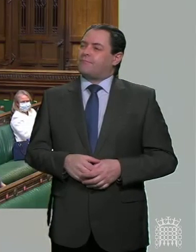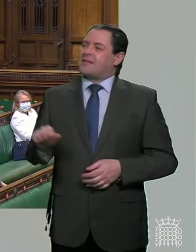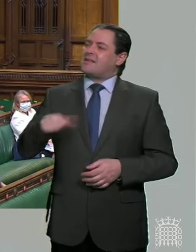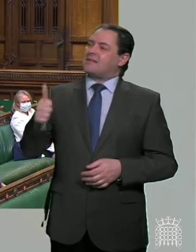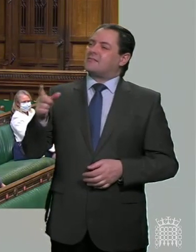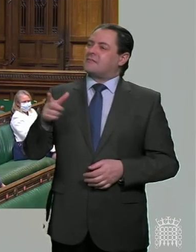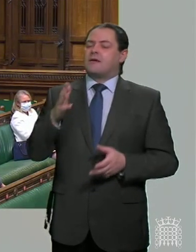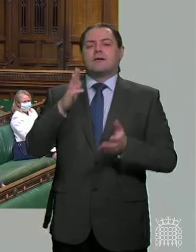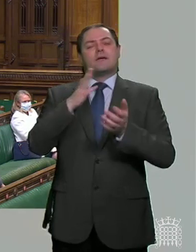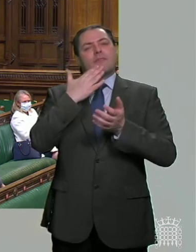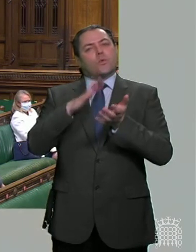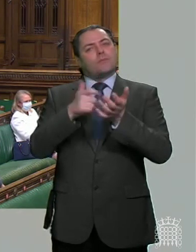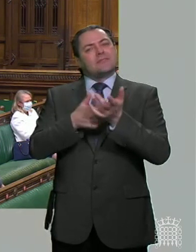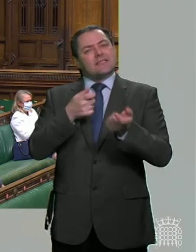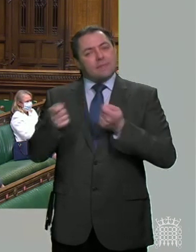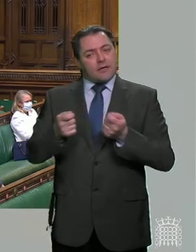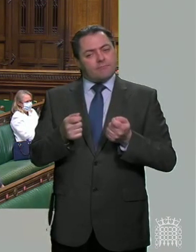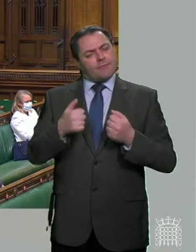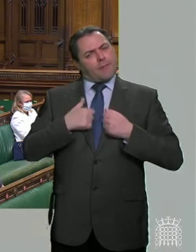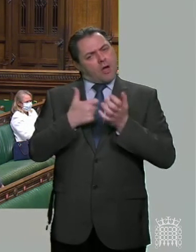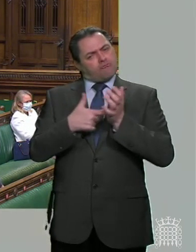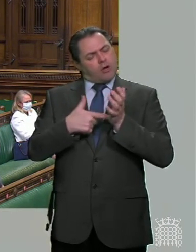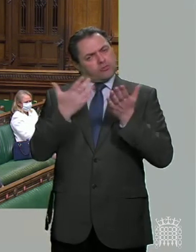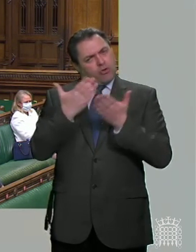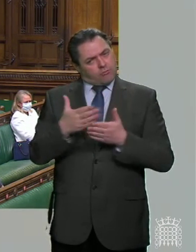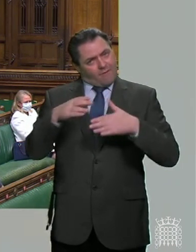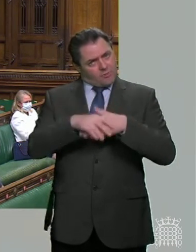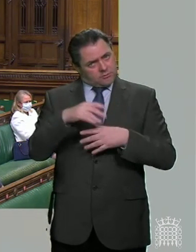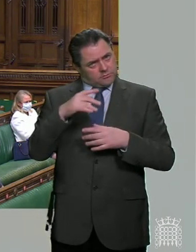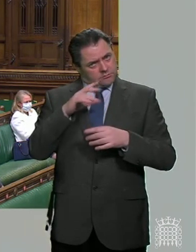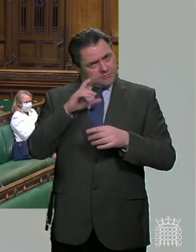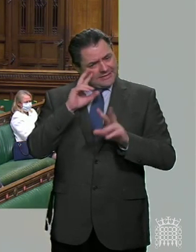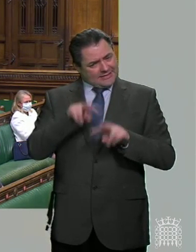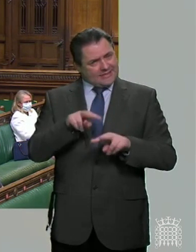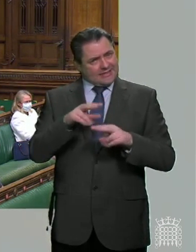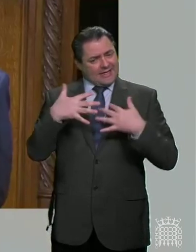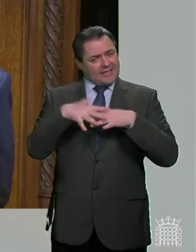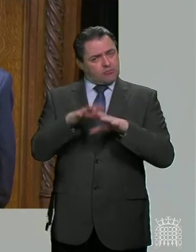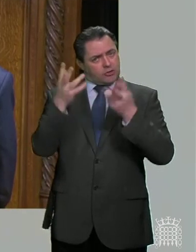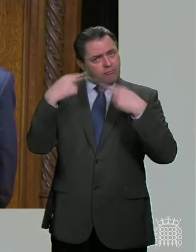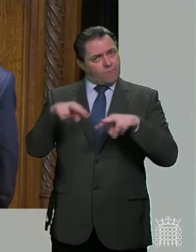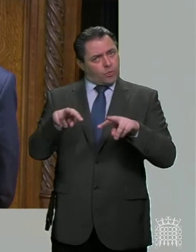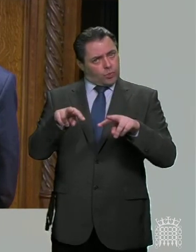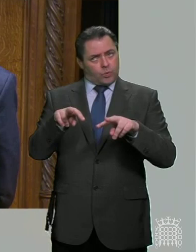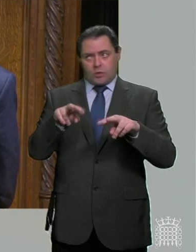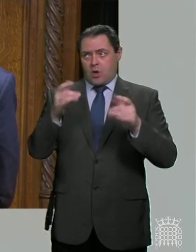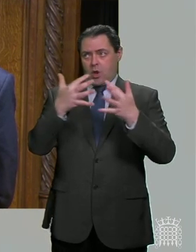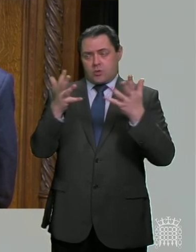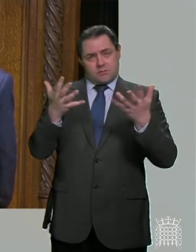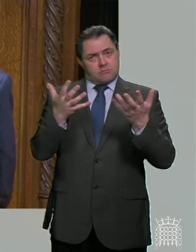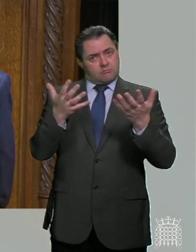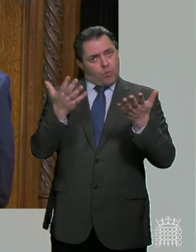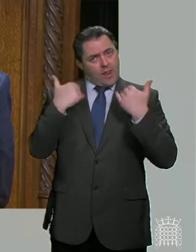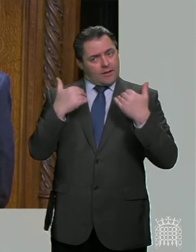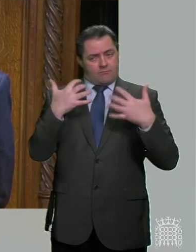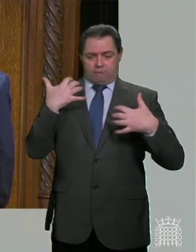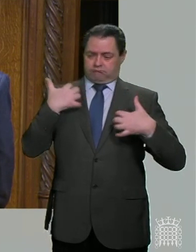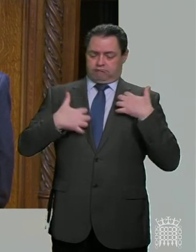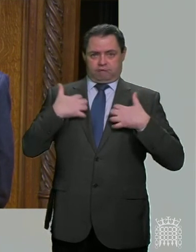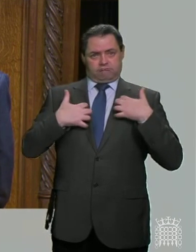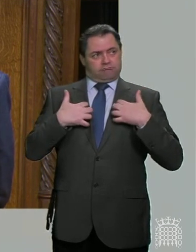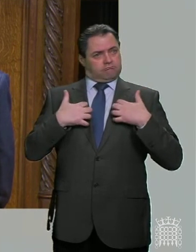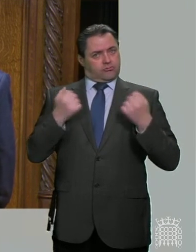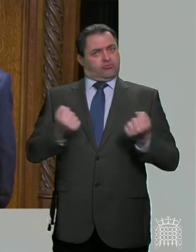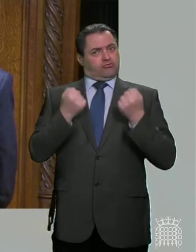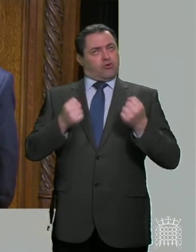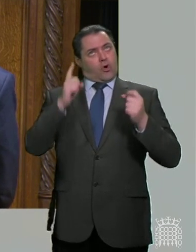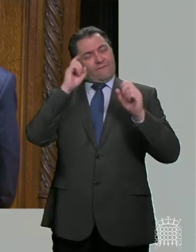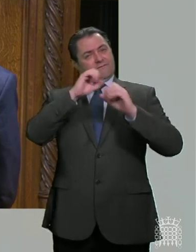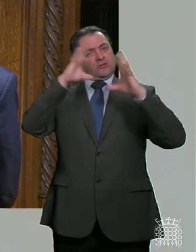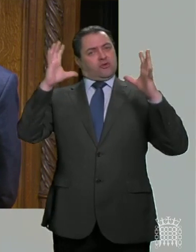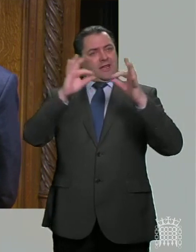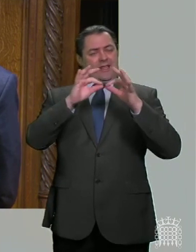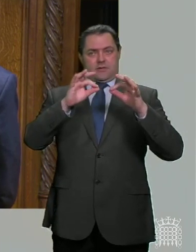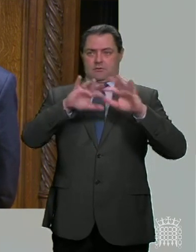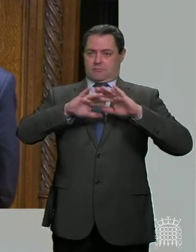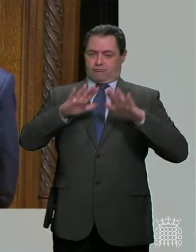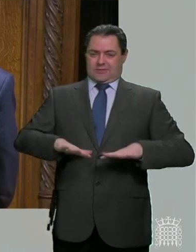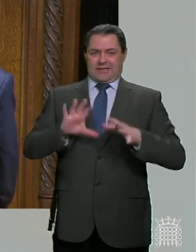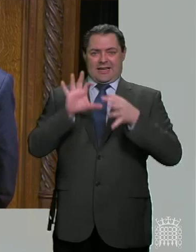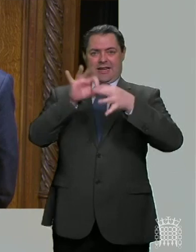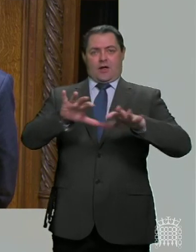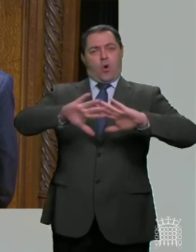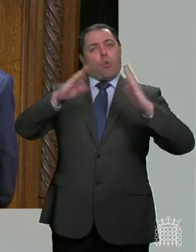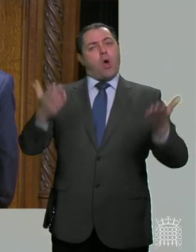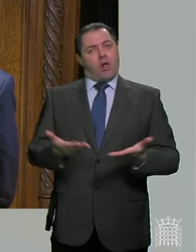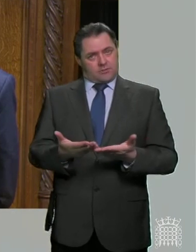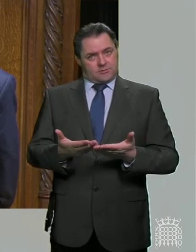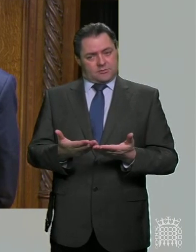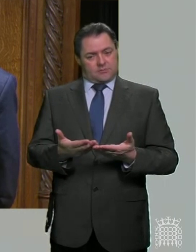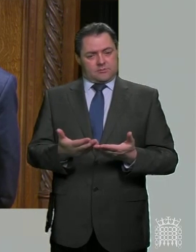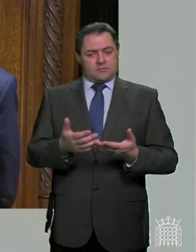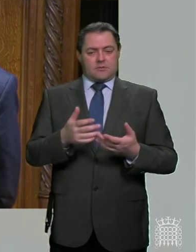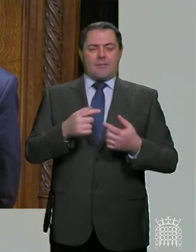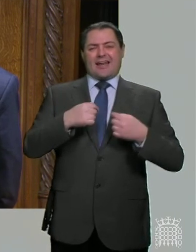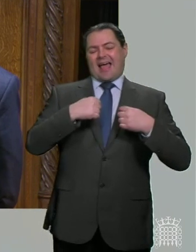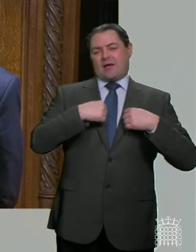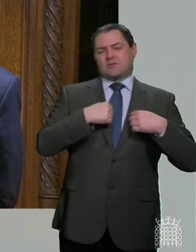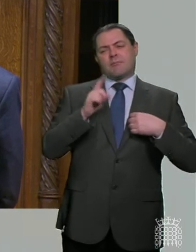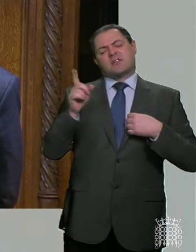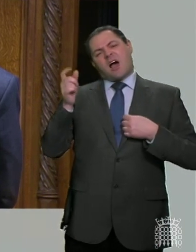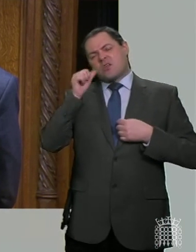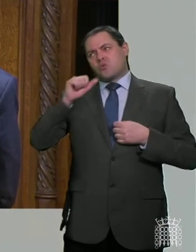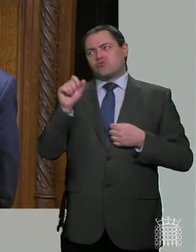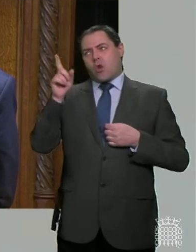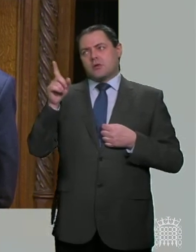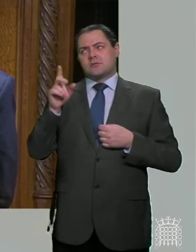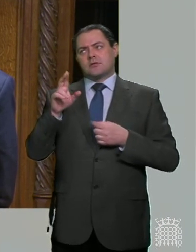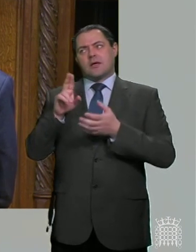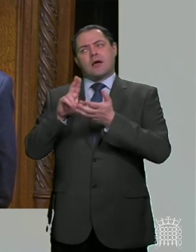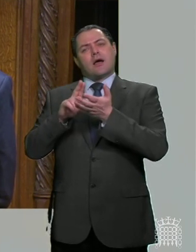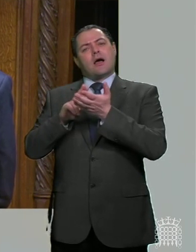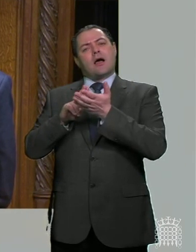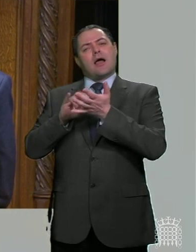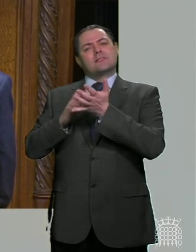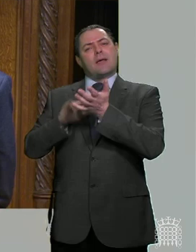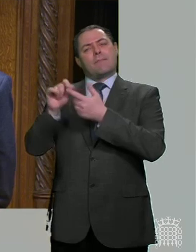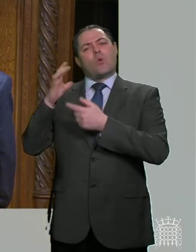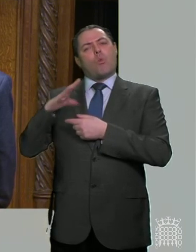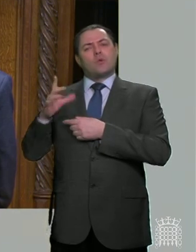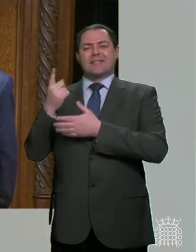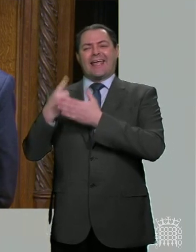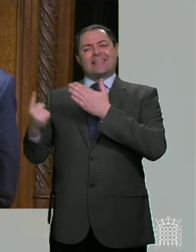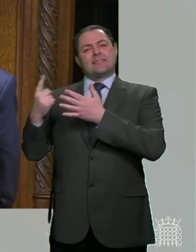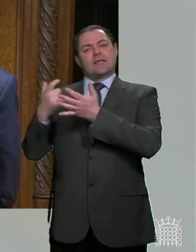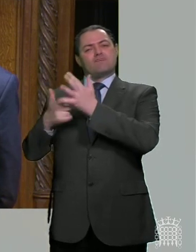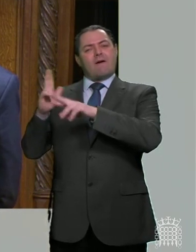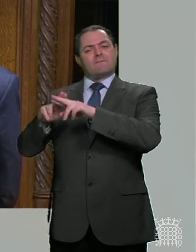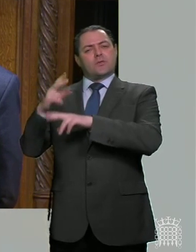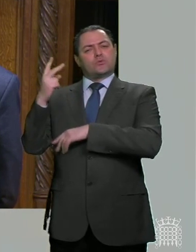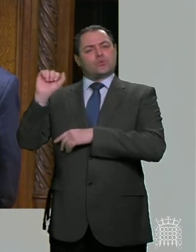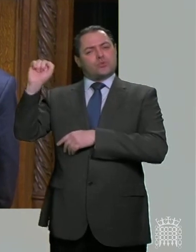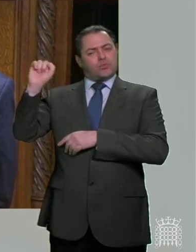Has my right honourable Friend noted that the integrated review has been widely and rightly welcomed as a bold British vision for our role in the world, but not in Scotland, of course, where the nationalist Administration think that it is more important to put indyref2 on the ballot paper at the Scottish elections?